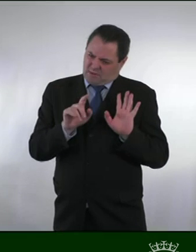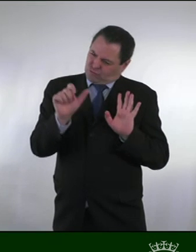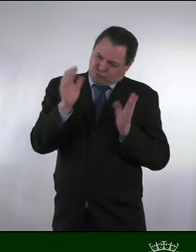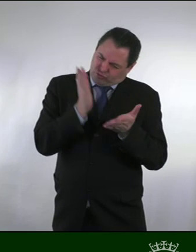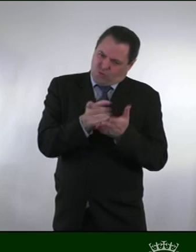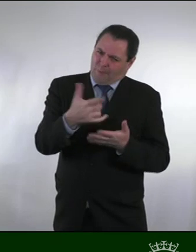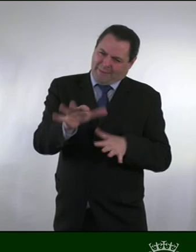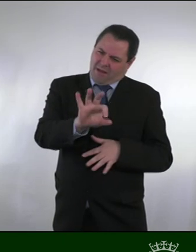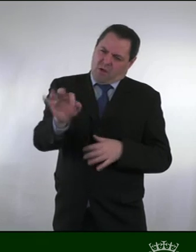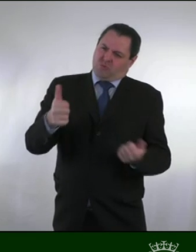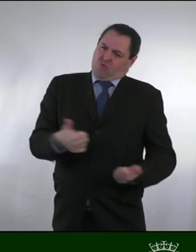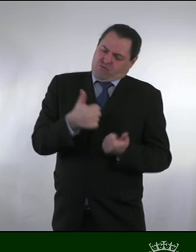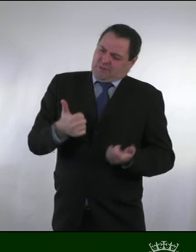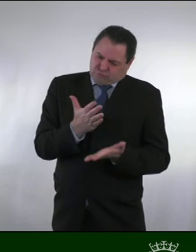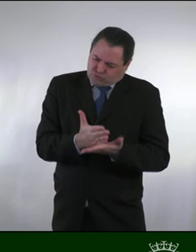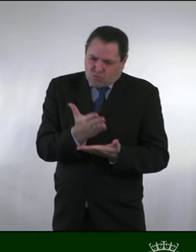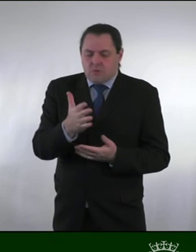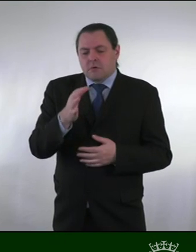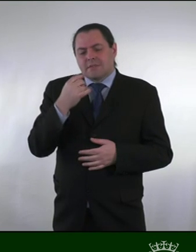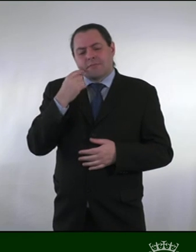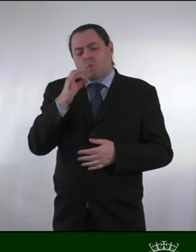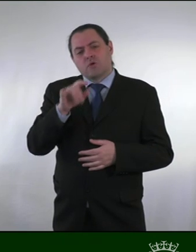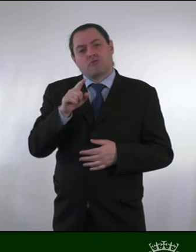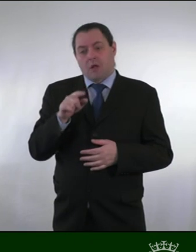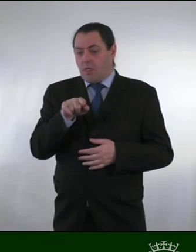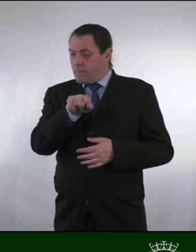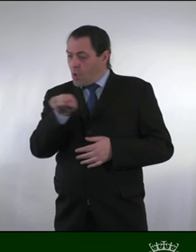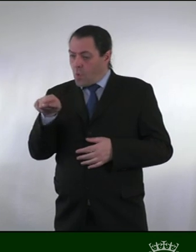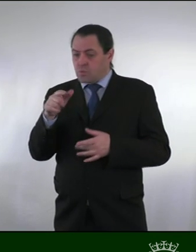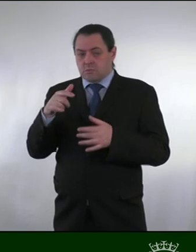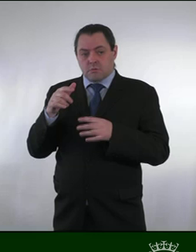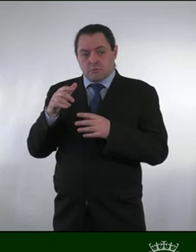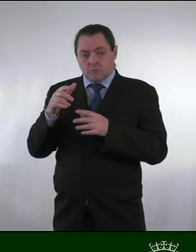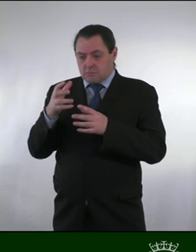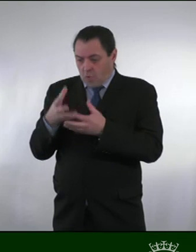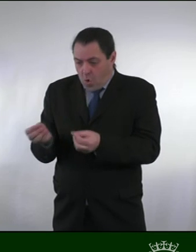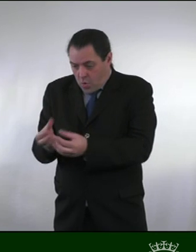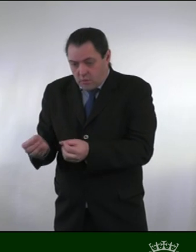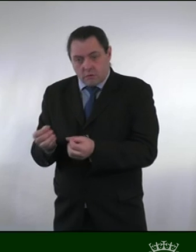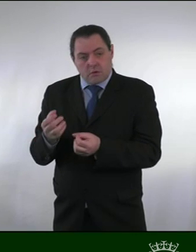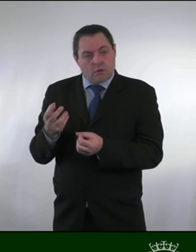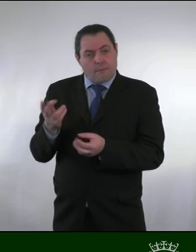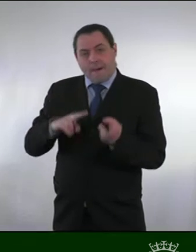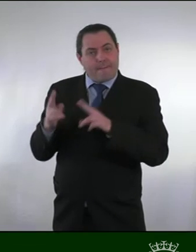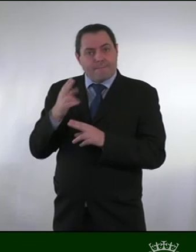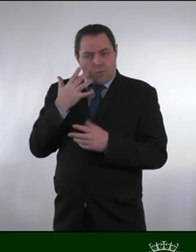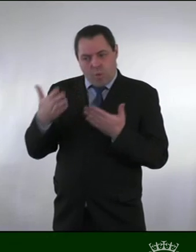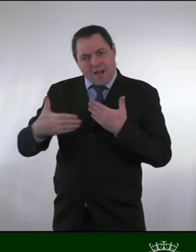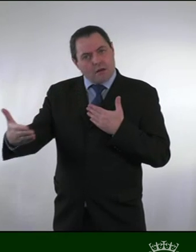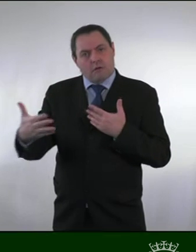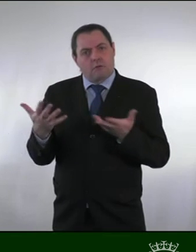How long will it take for all the wrongly deleted records to be reinstated to the police database?